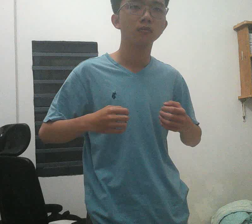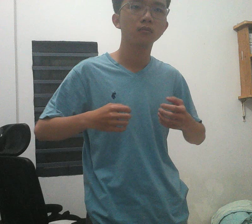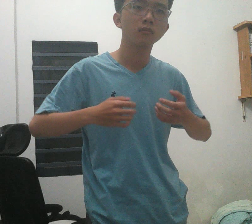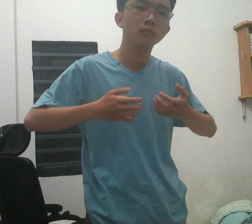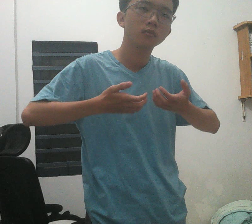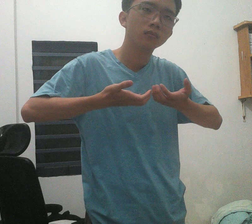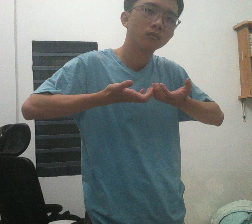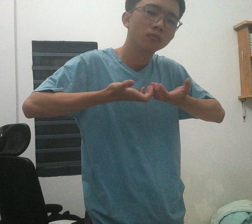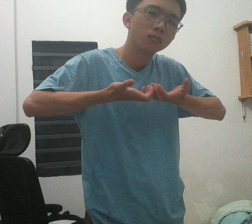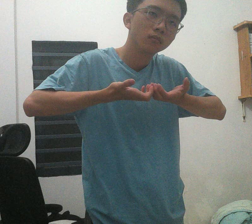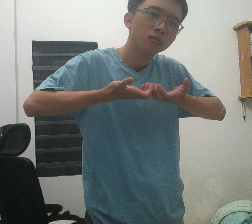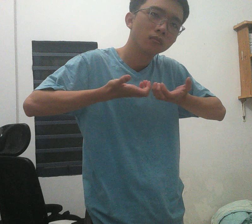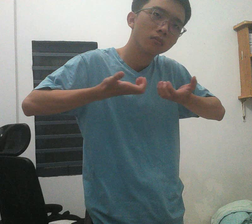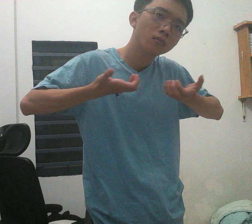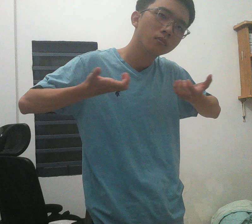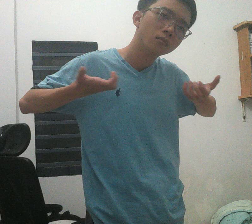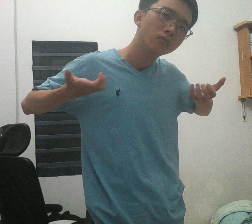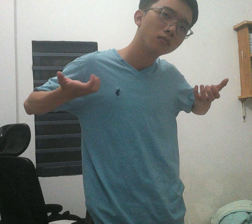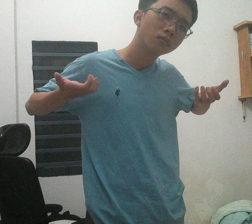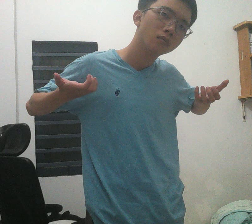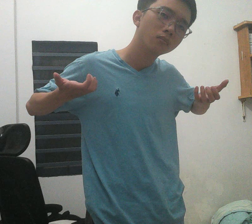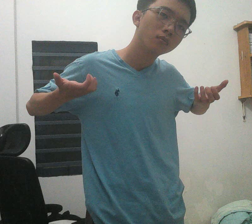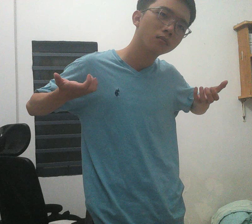chia cat